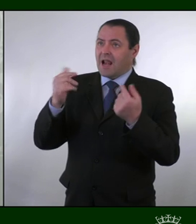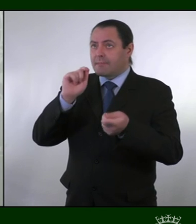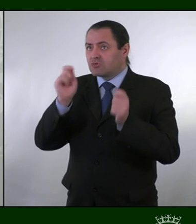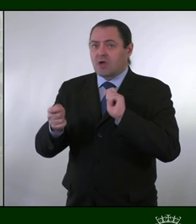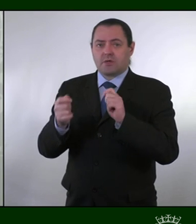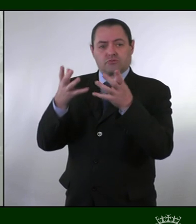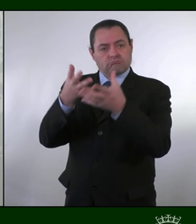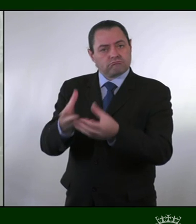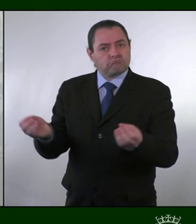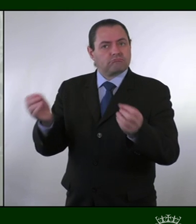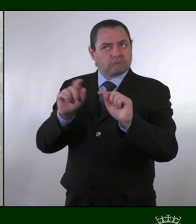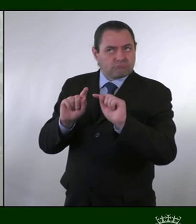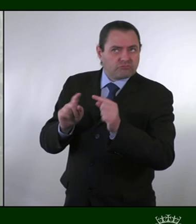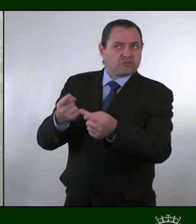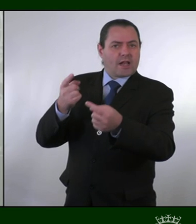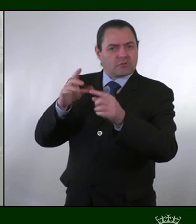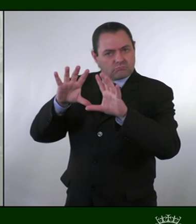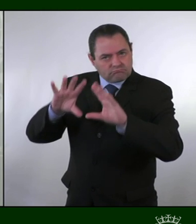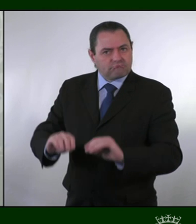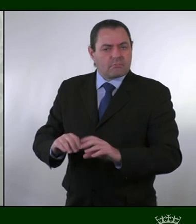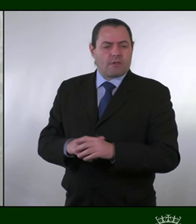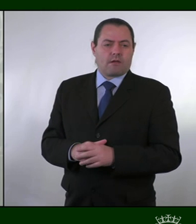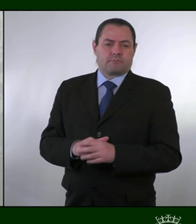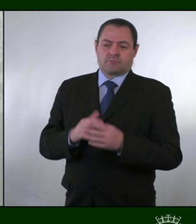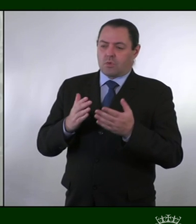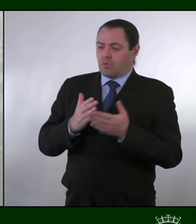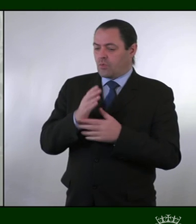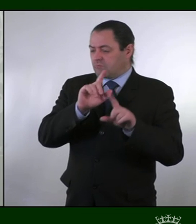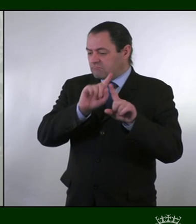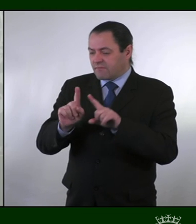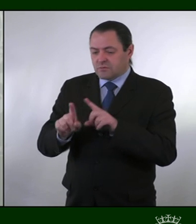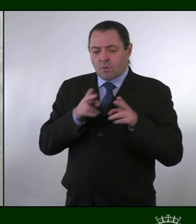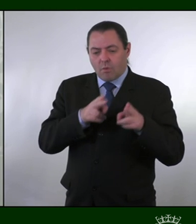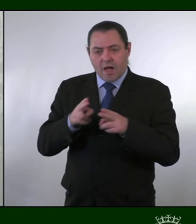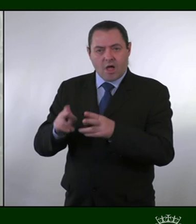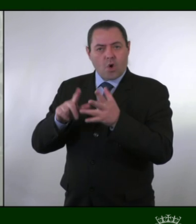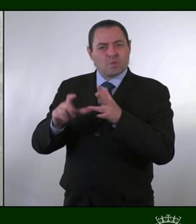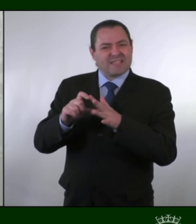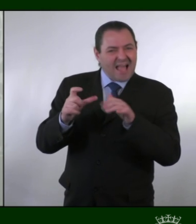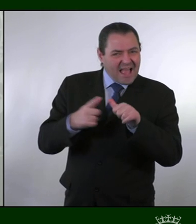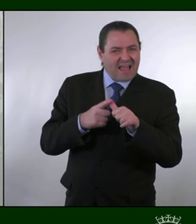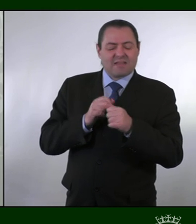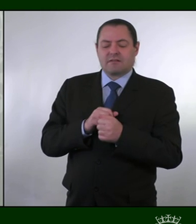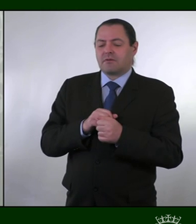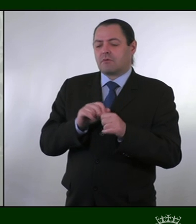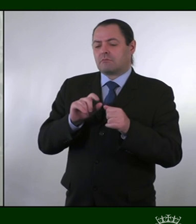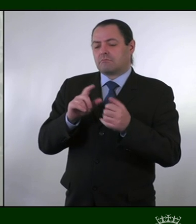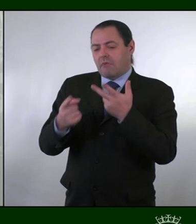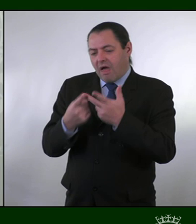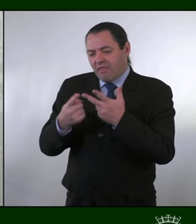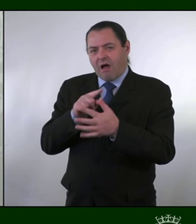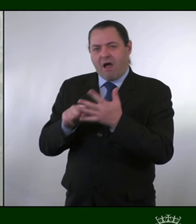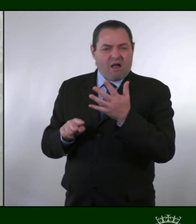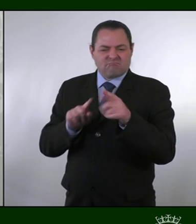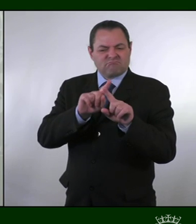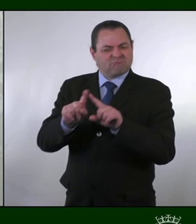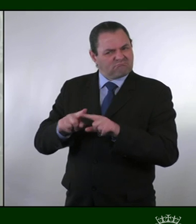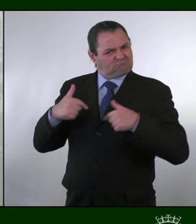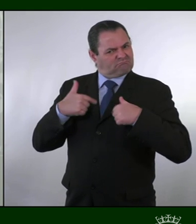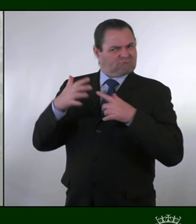The investment we are making, whether through official development assistance or other means, in tackling that problem is second to none across the world.